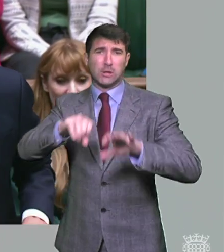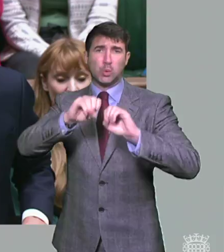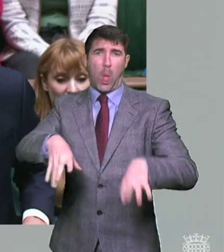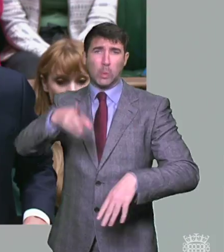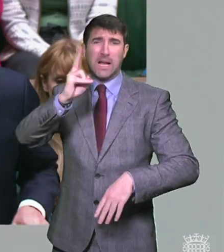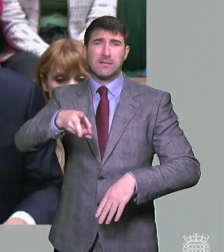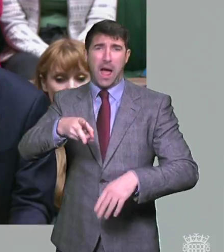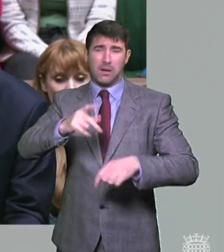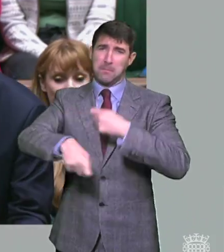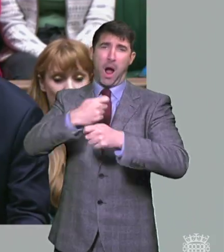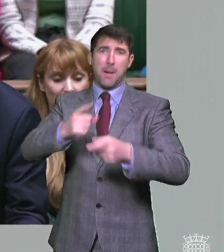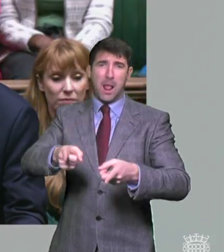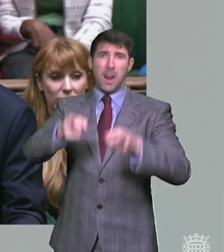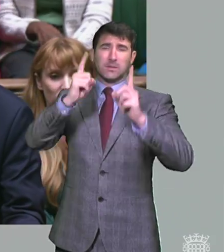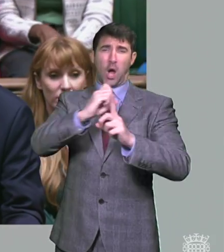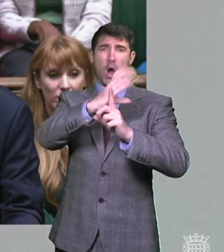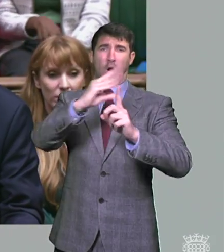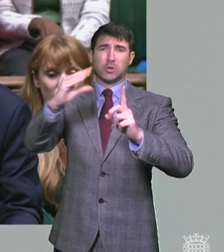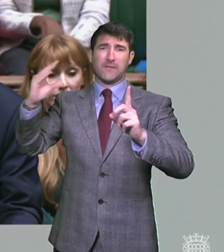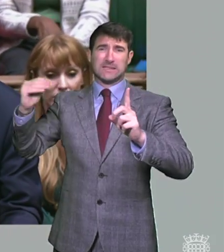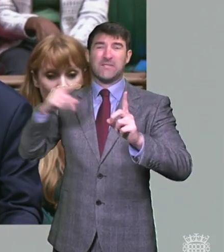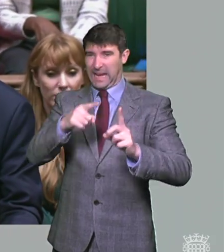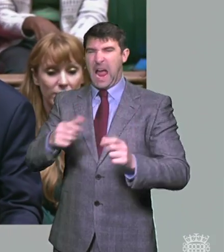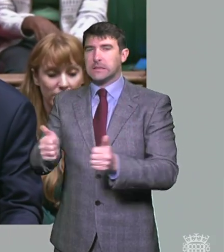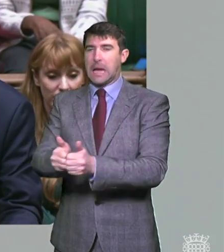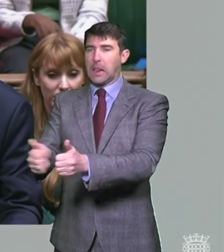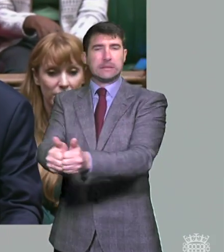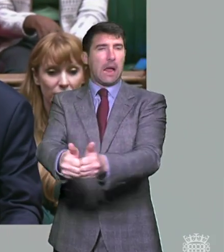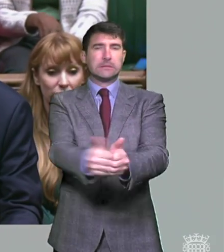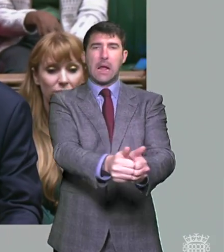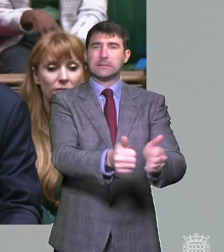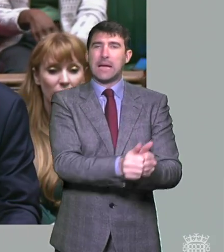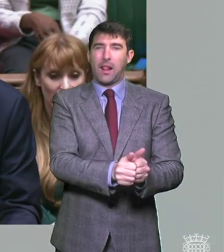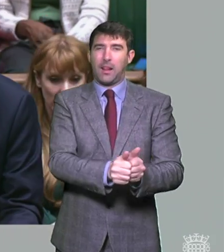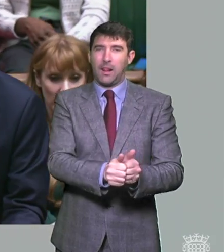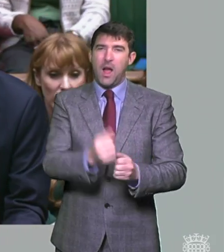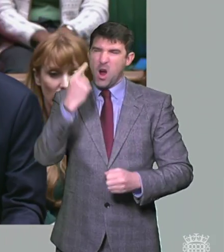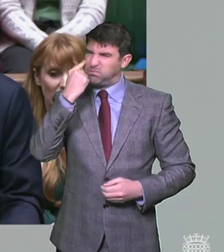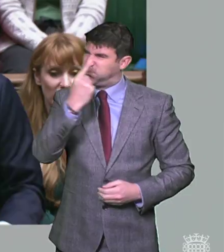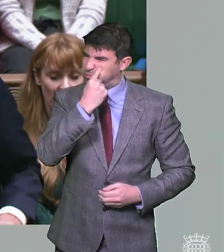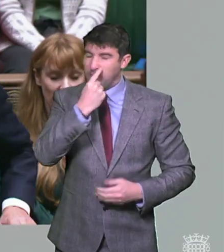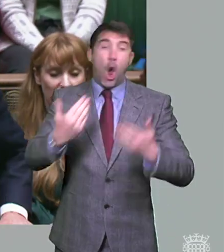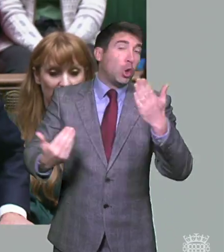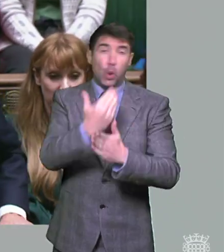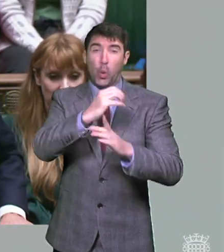There is a new Tory at the top but, as always with the Tories, it is party first, country second.